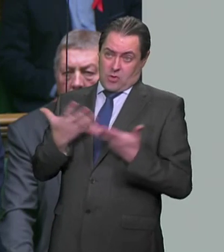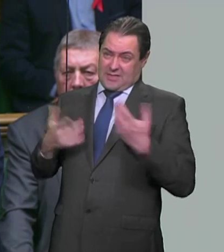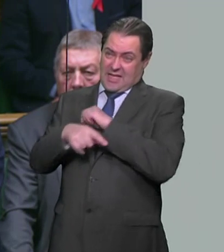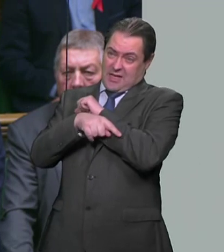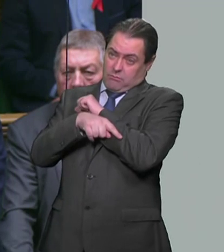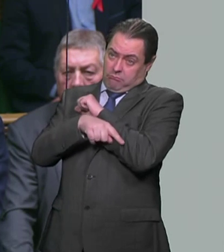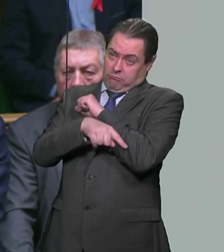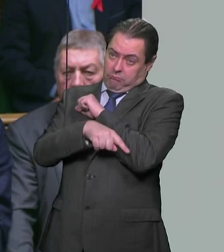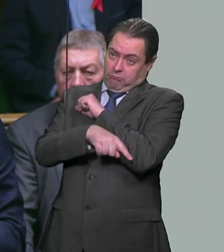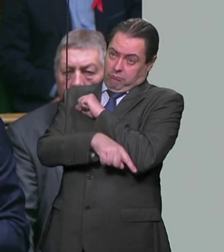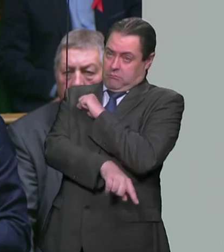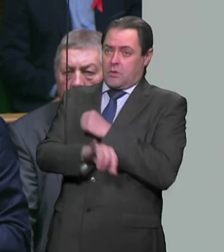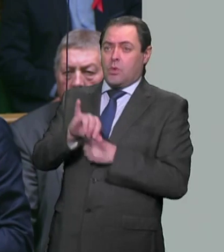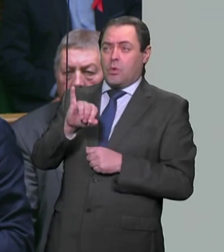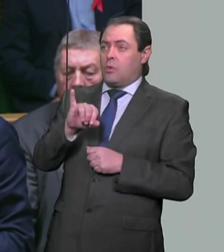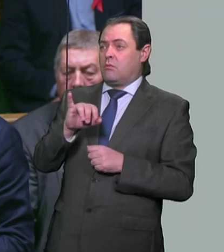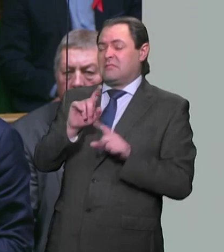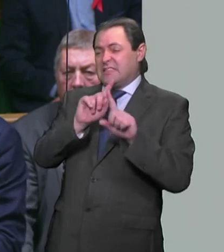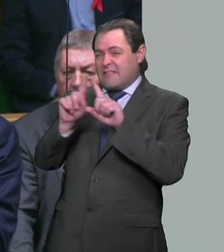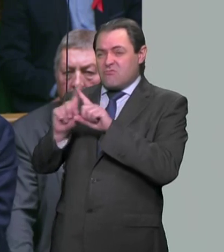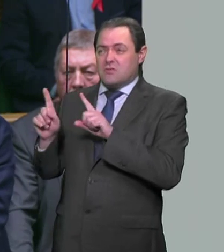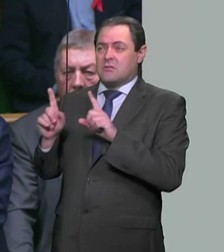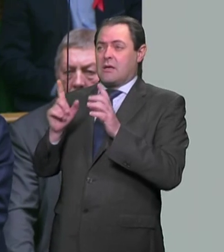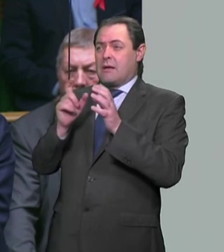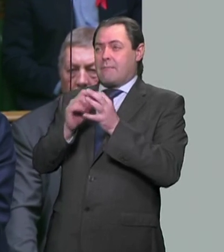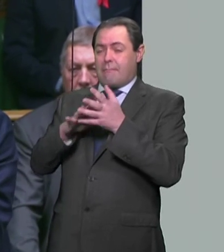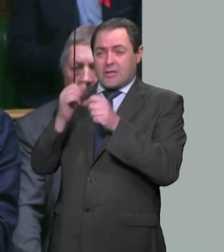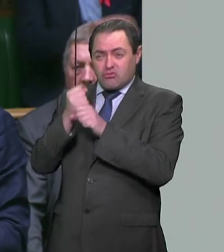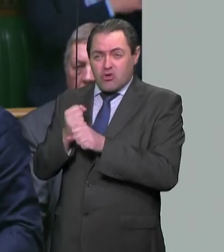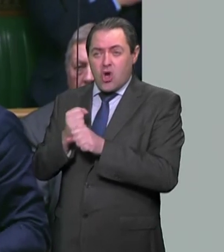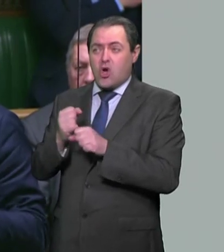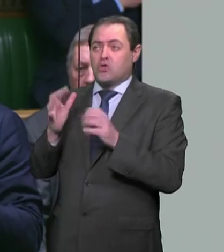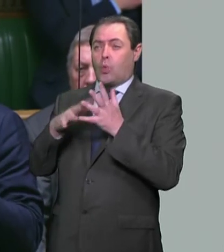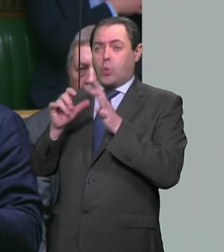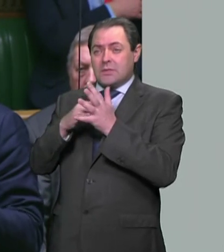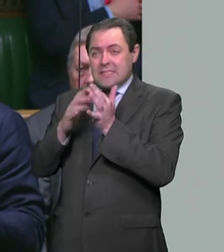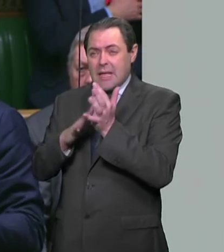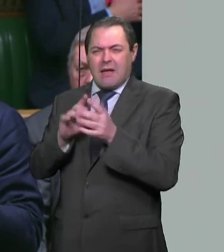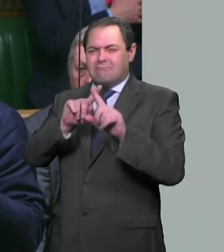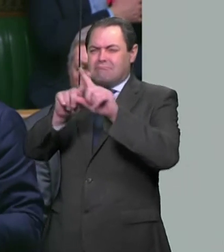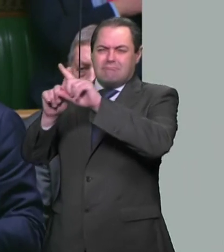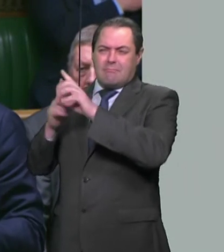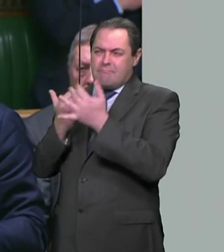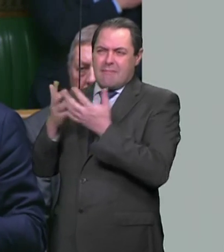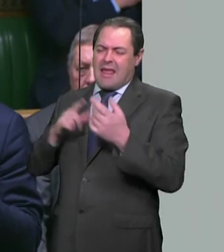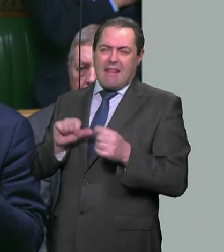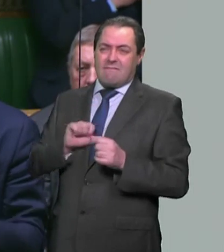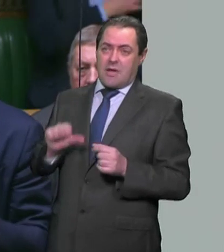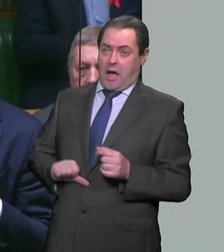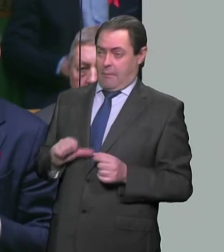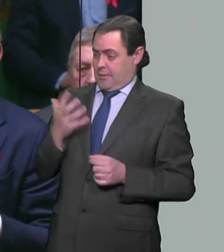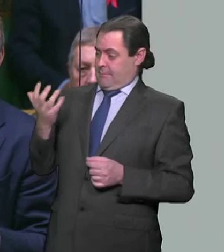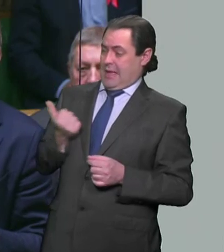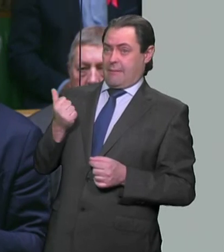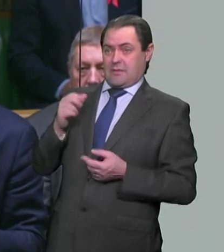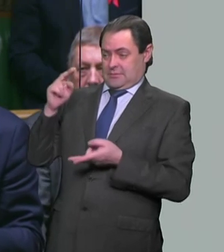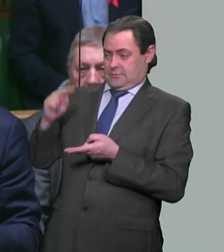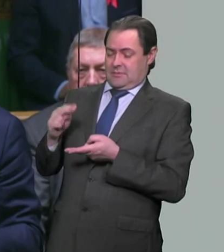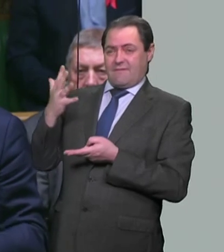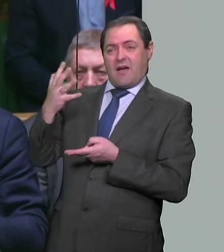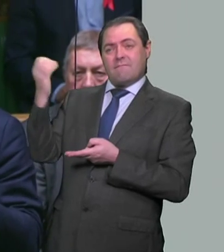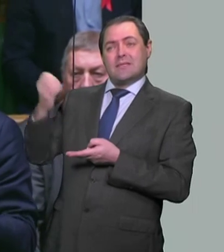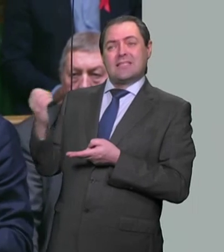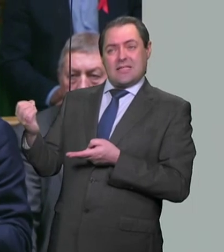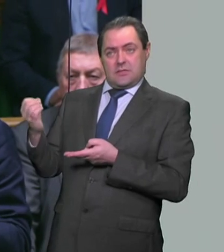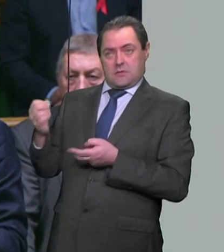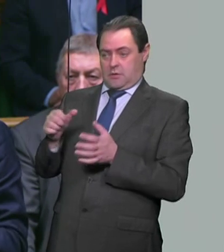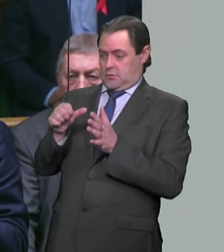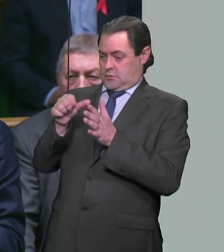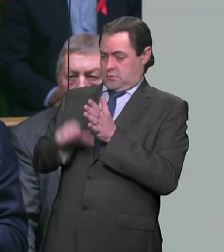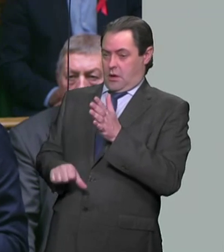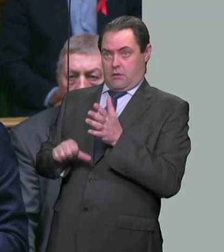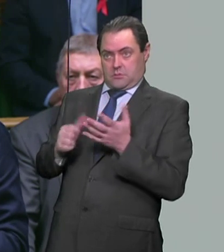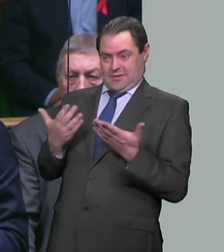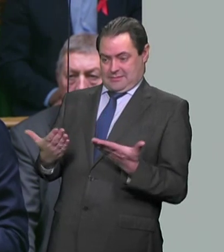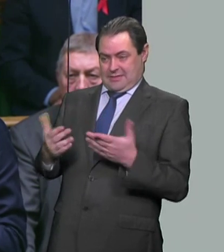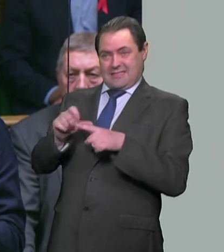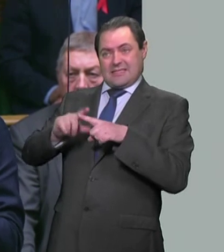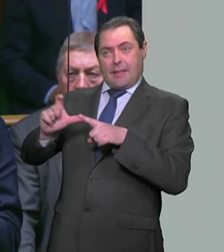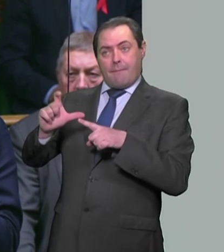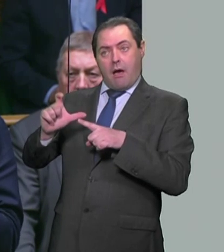Farmers across the country, in villages such as Hodnet, Baschurch and Woodseaves and countless others, are about to see their payments cut by at least 5%, starting this very month.